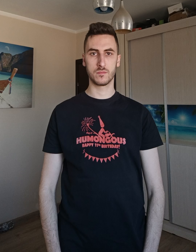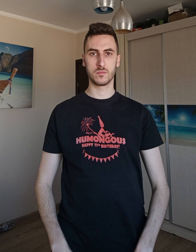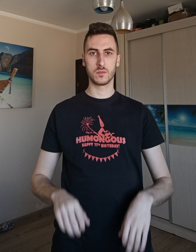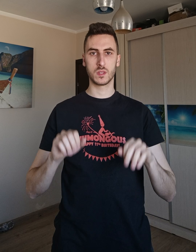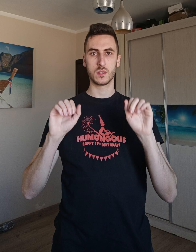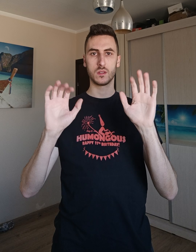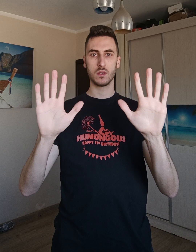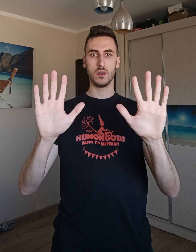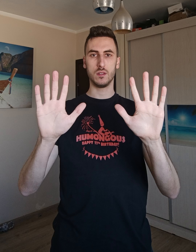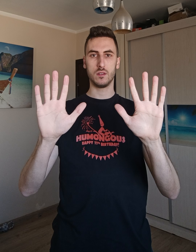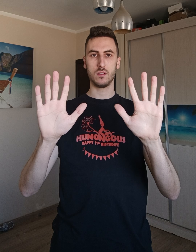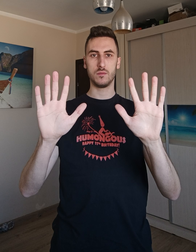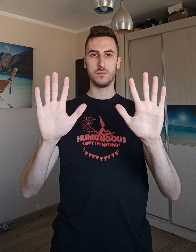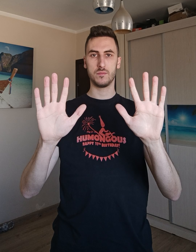עשר